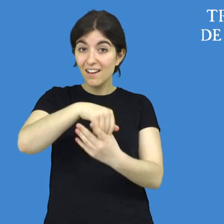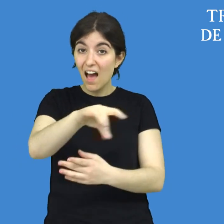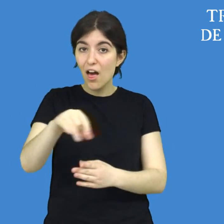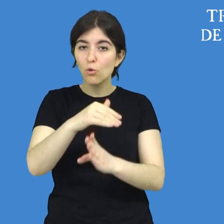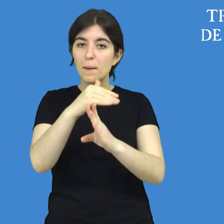azúcar